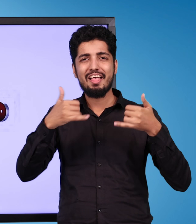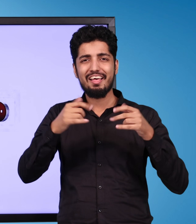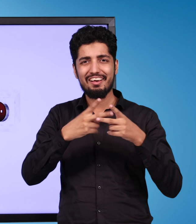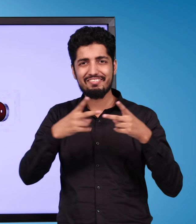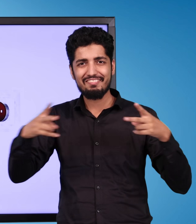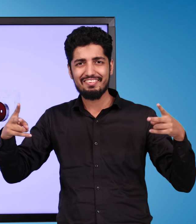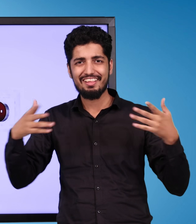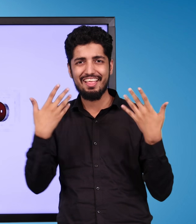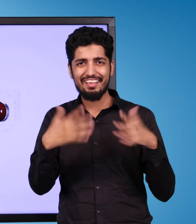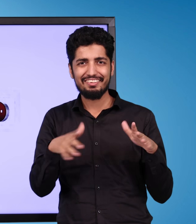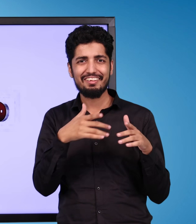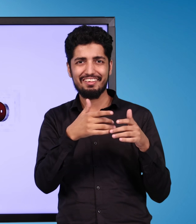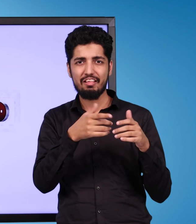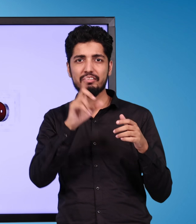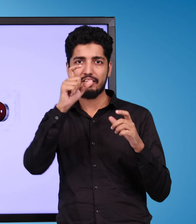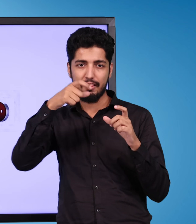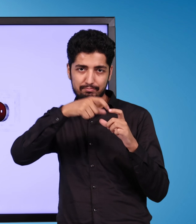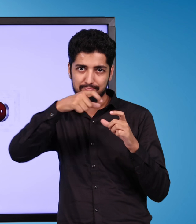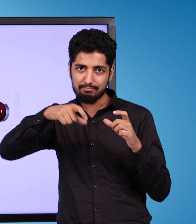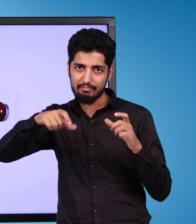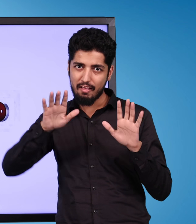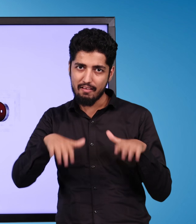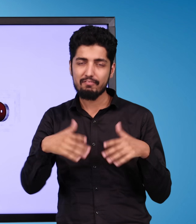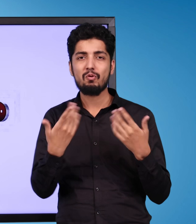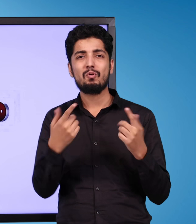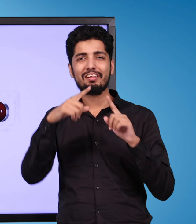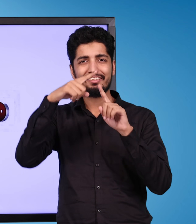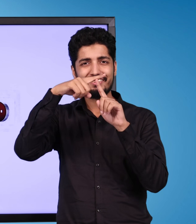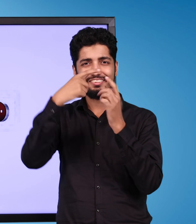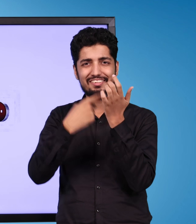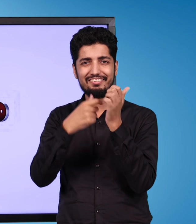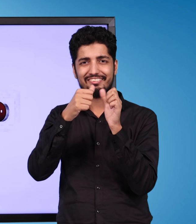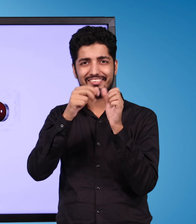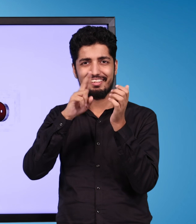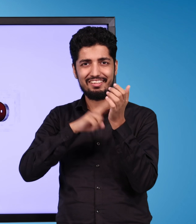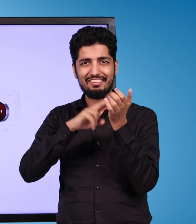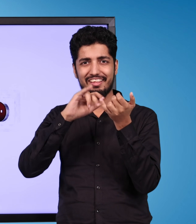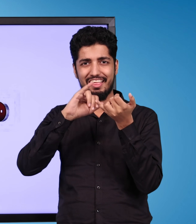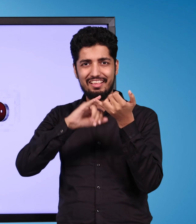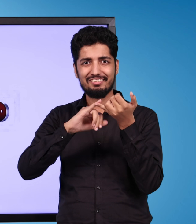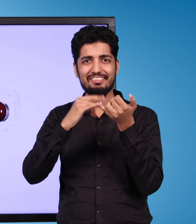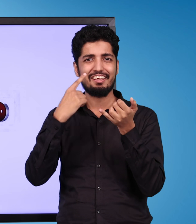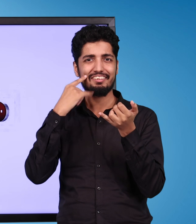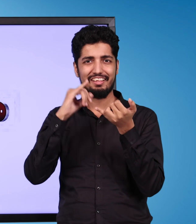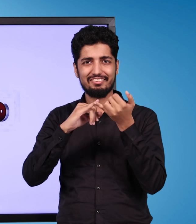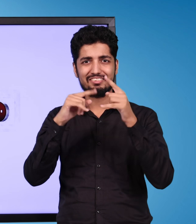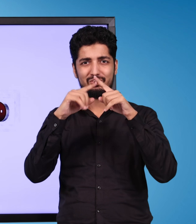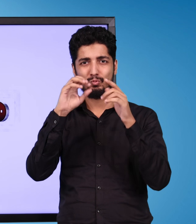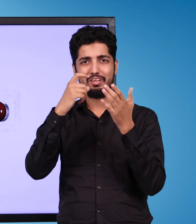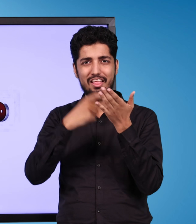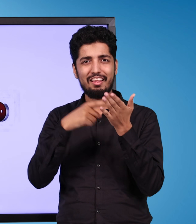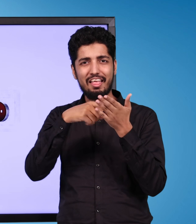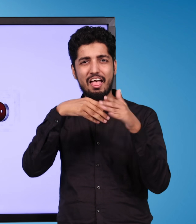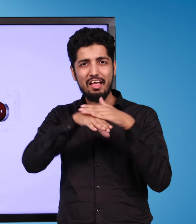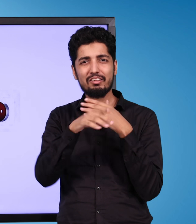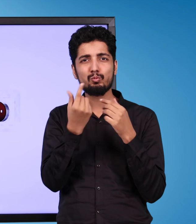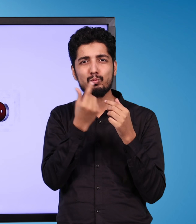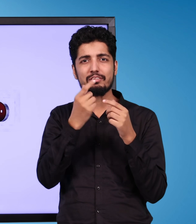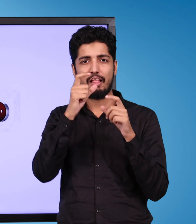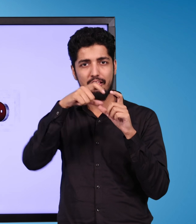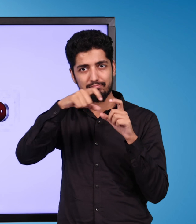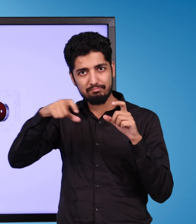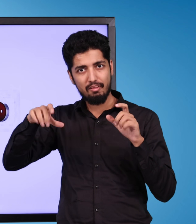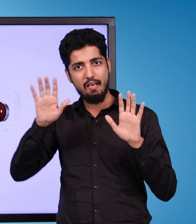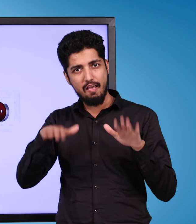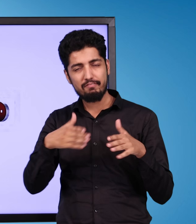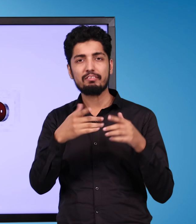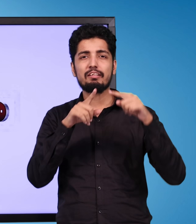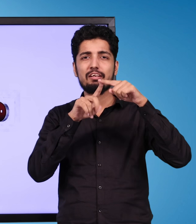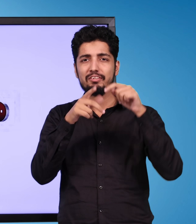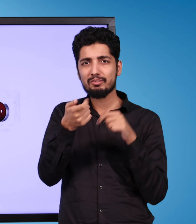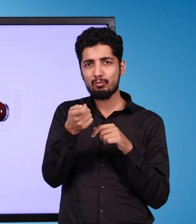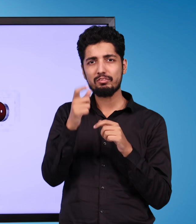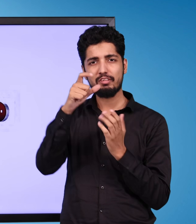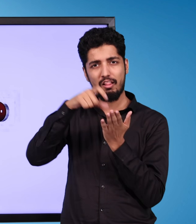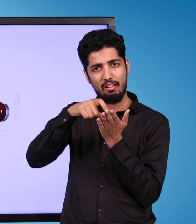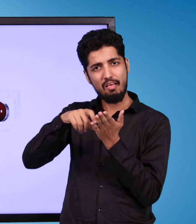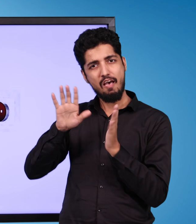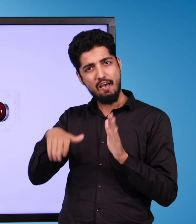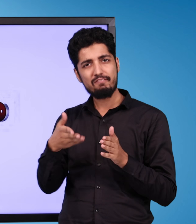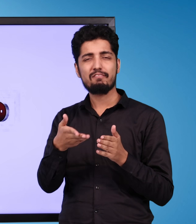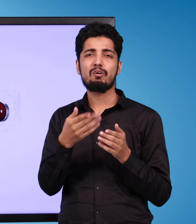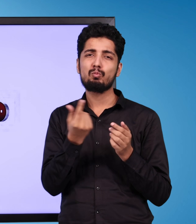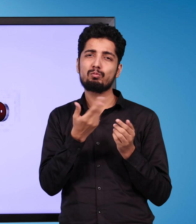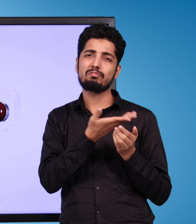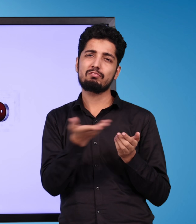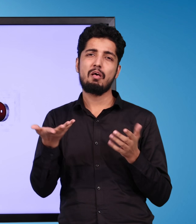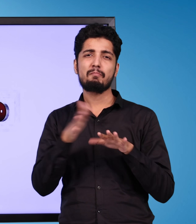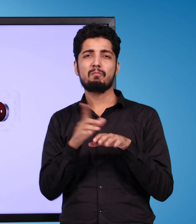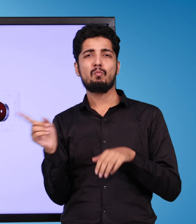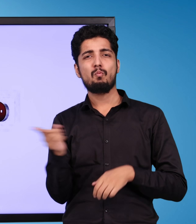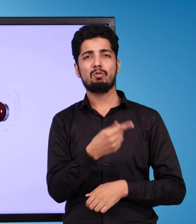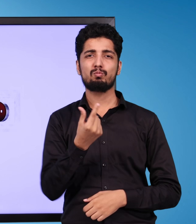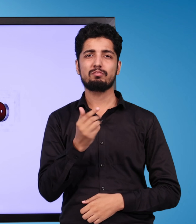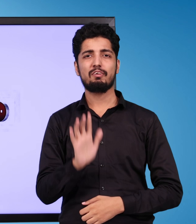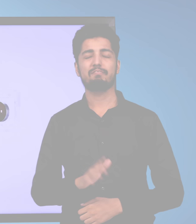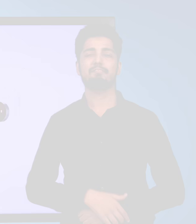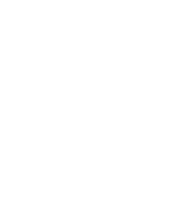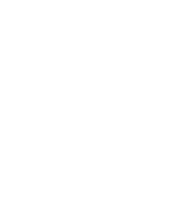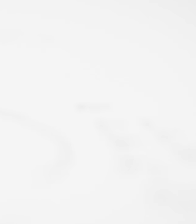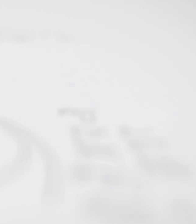toys, TV remote controls, etc. use batteries.